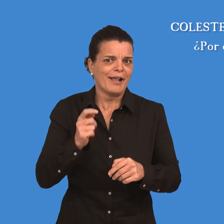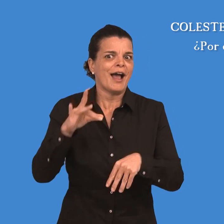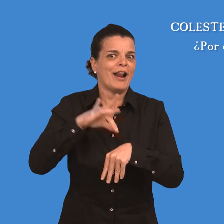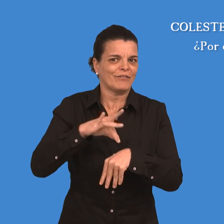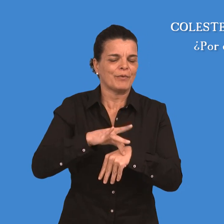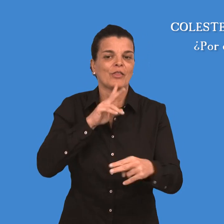enfermo